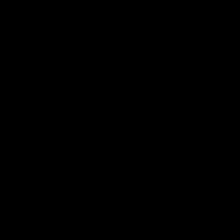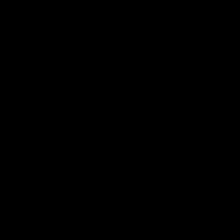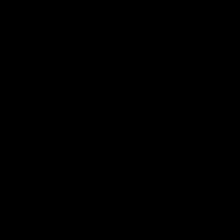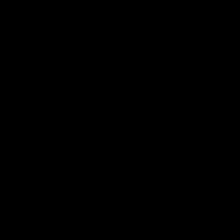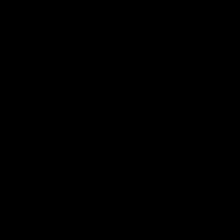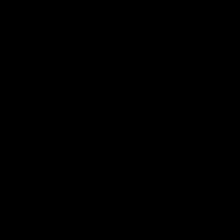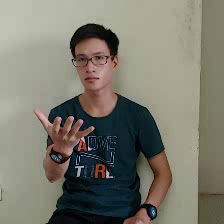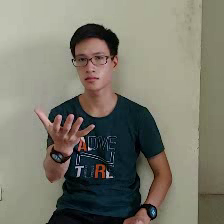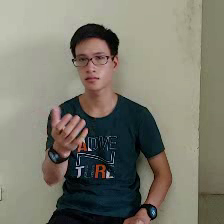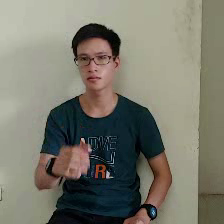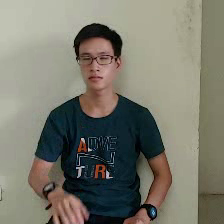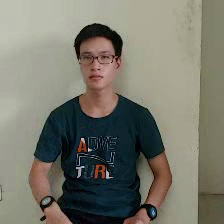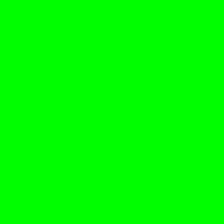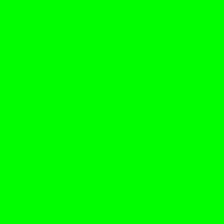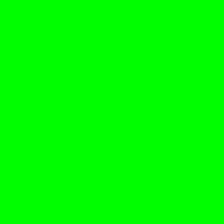Cảm ơn